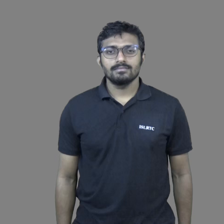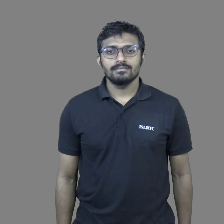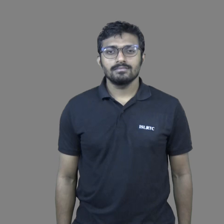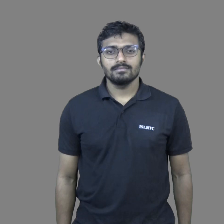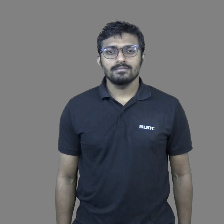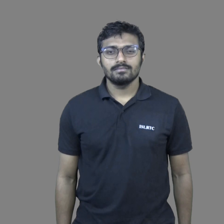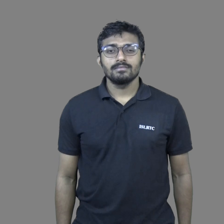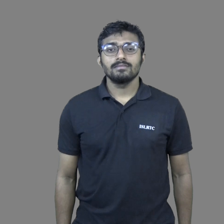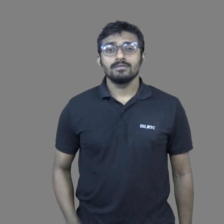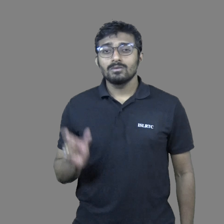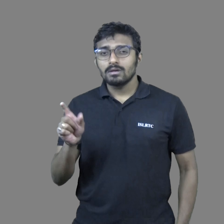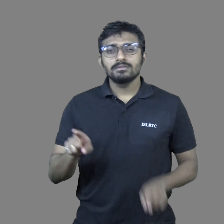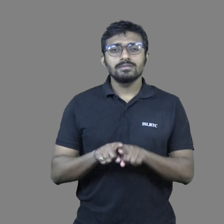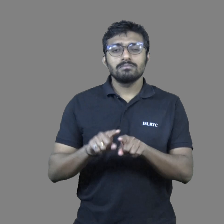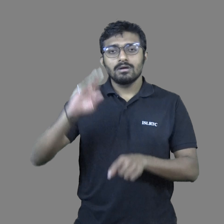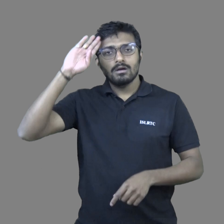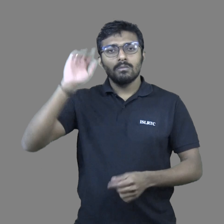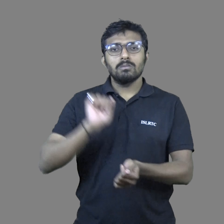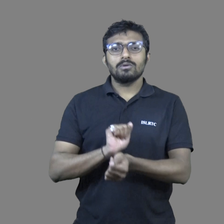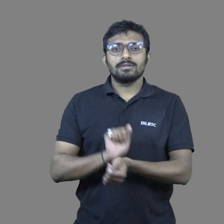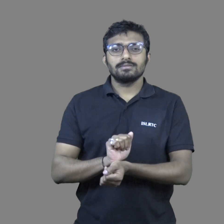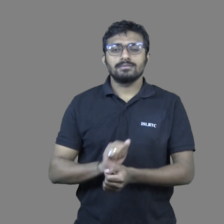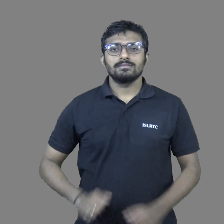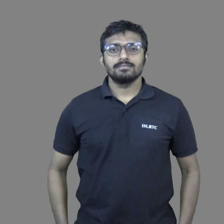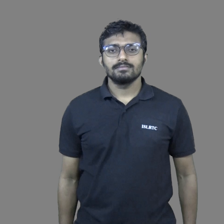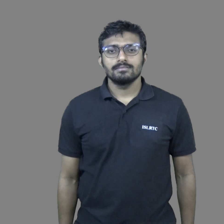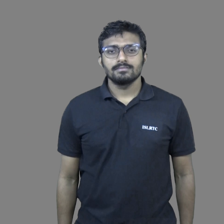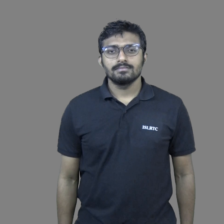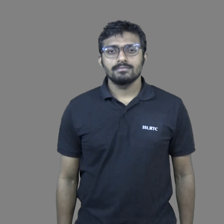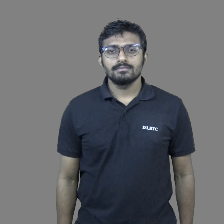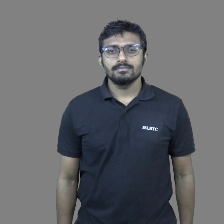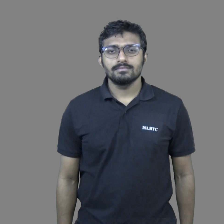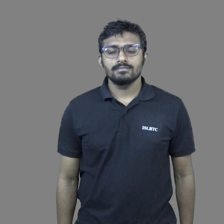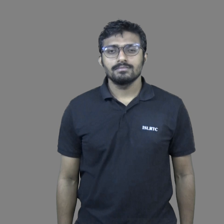Cop